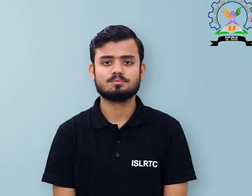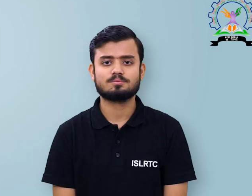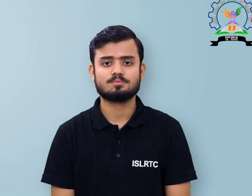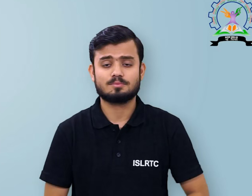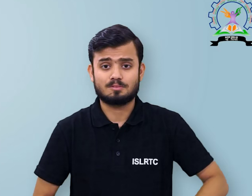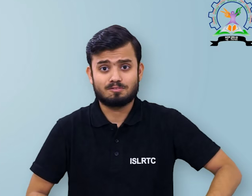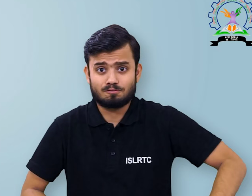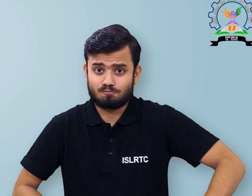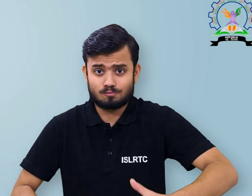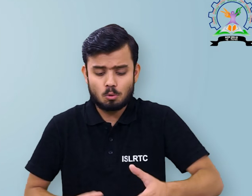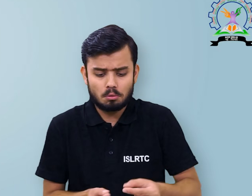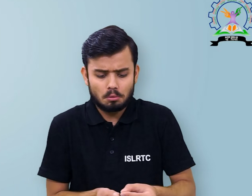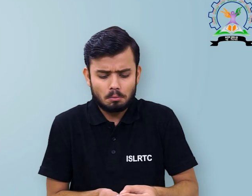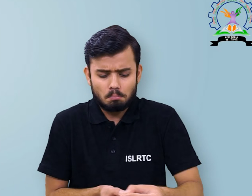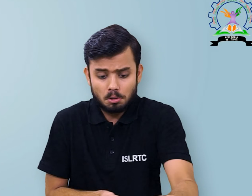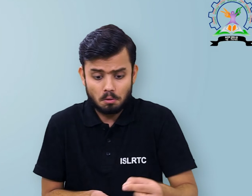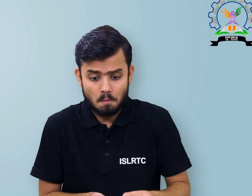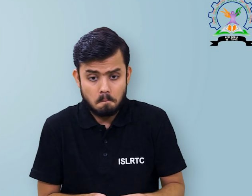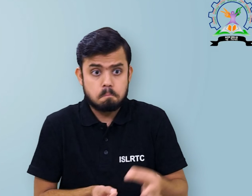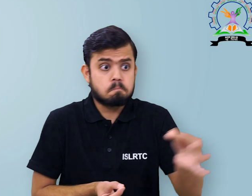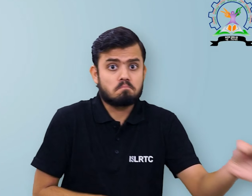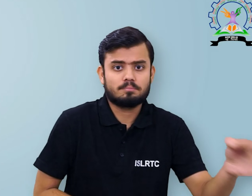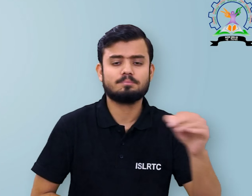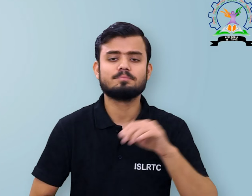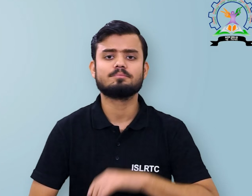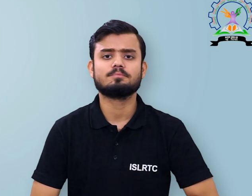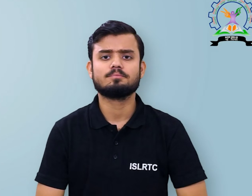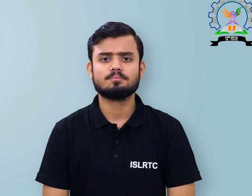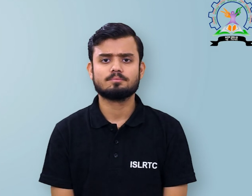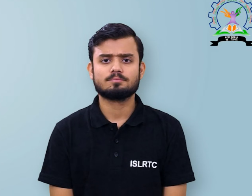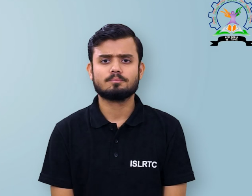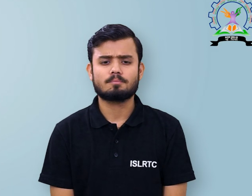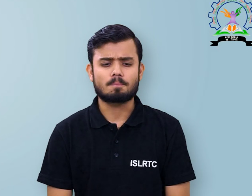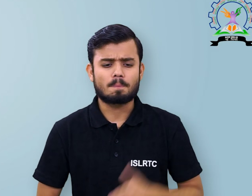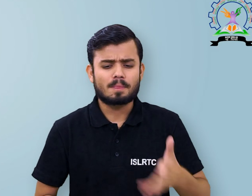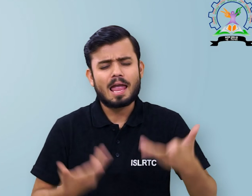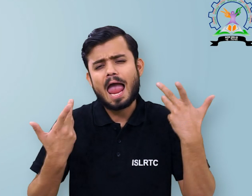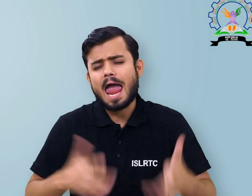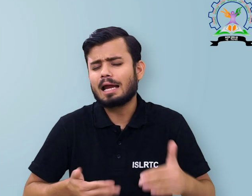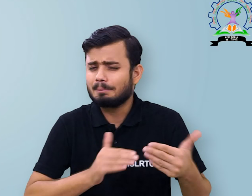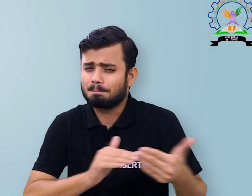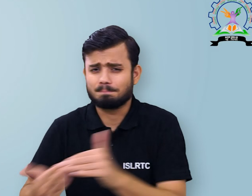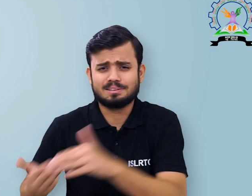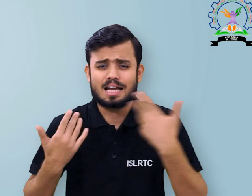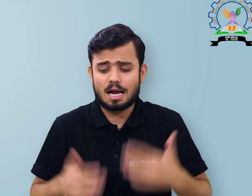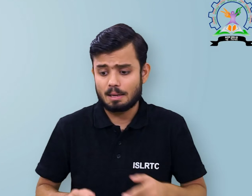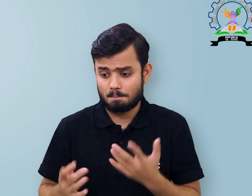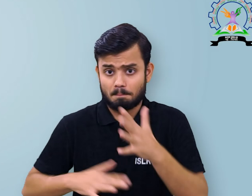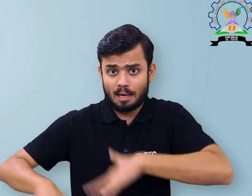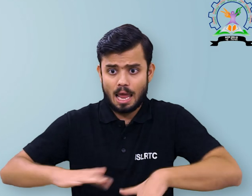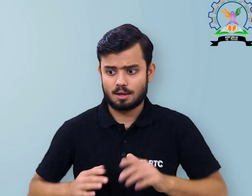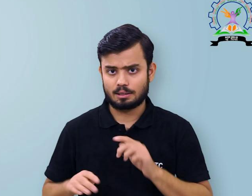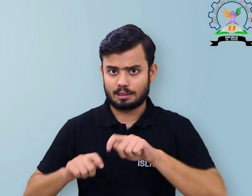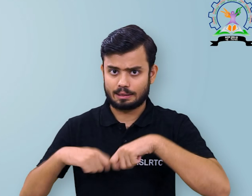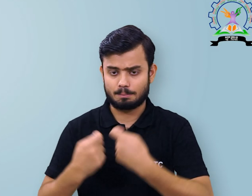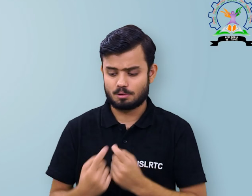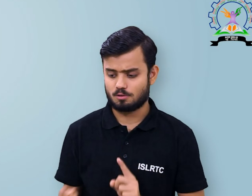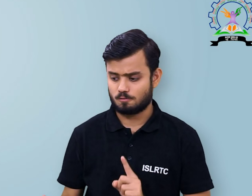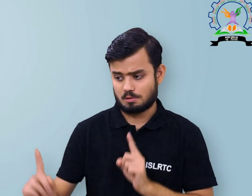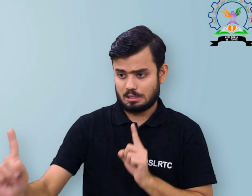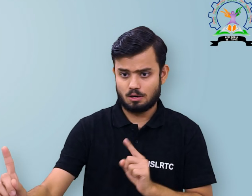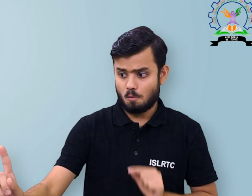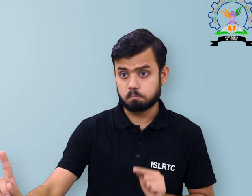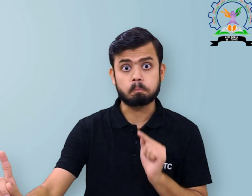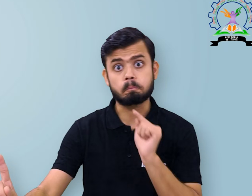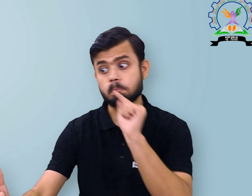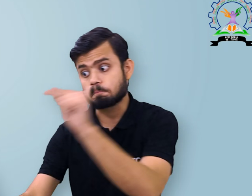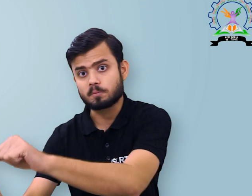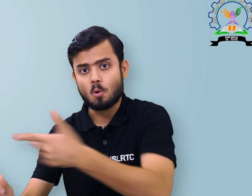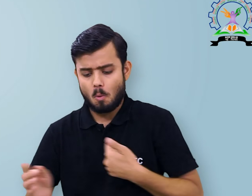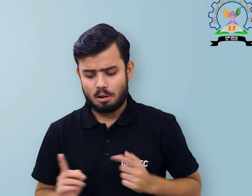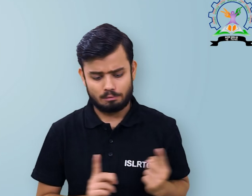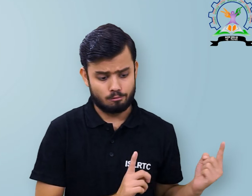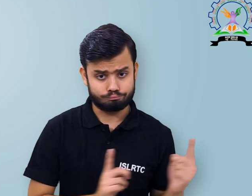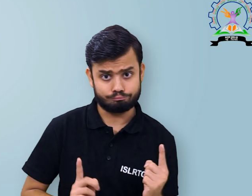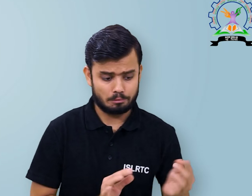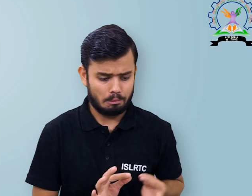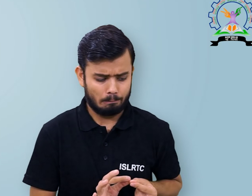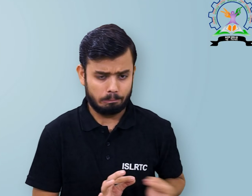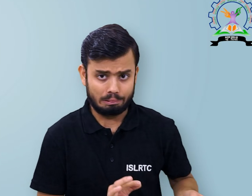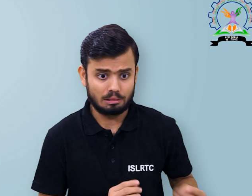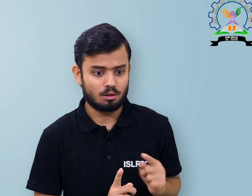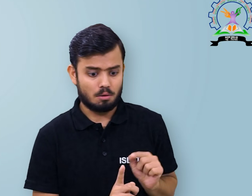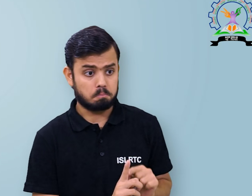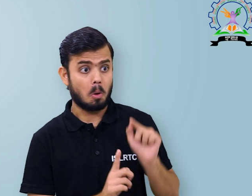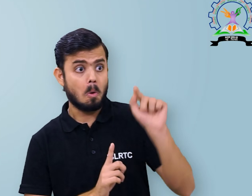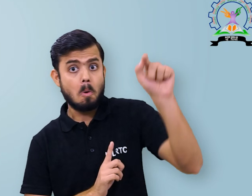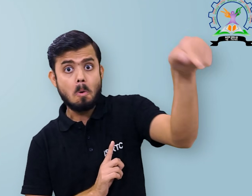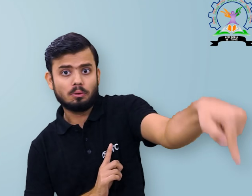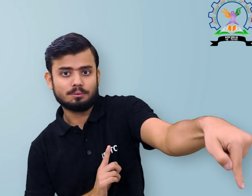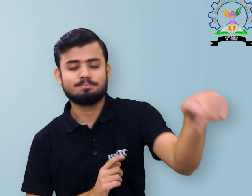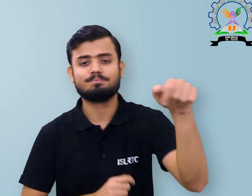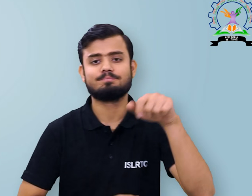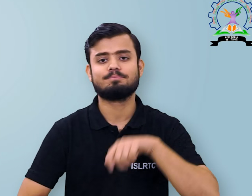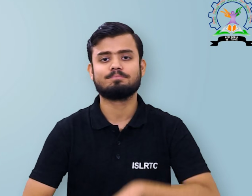Pass The purpose of passing is to keep possession of the ball by maneuvering it on the ground between different players with the objective of advancing it up the playing field.